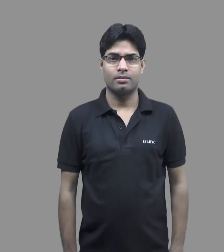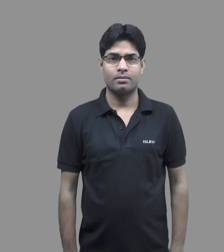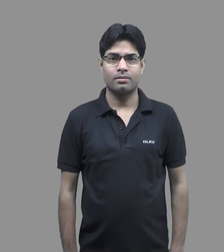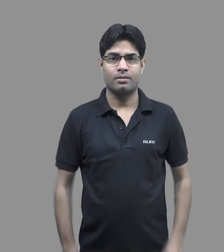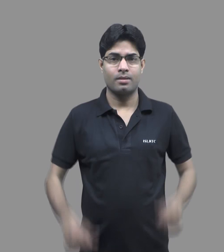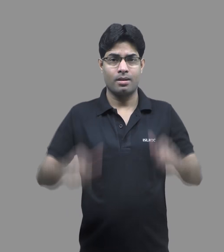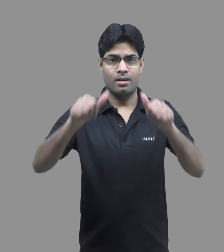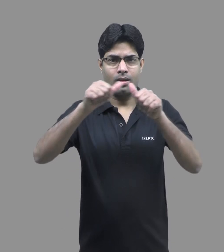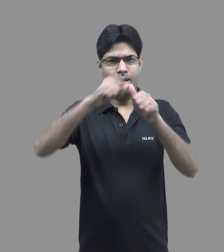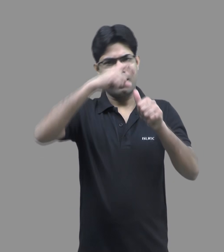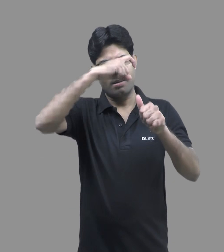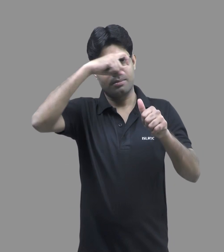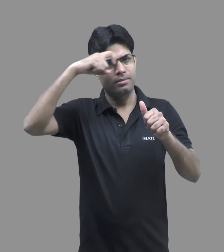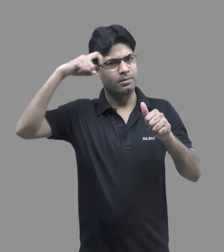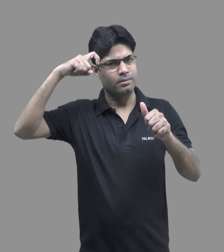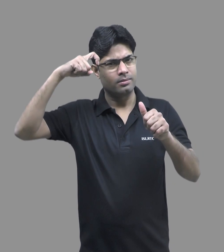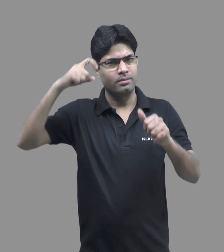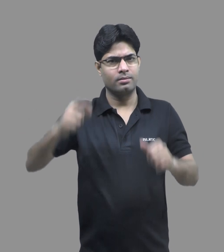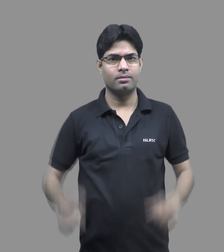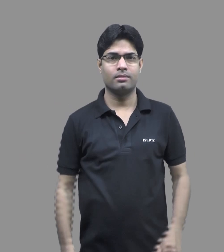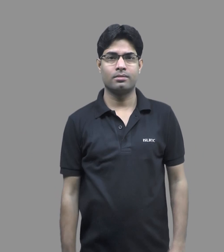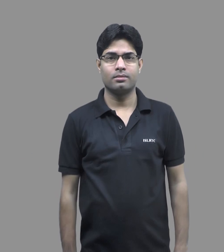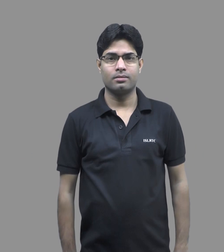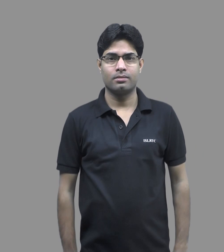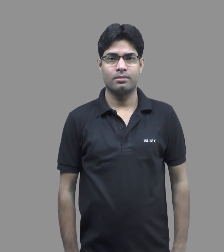April